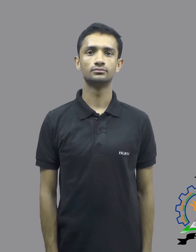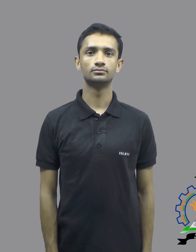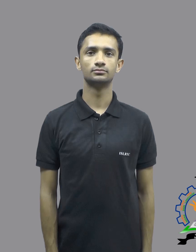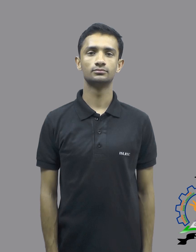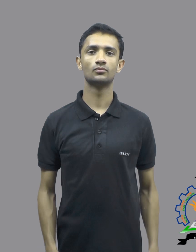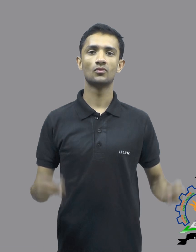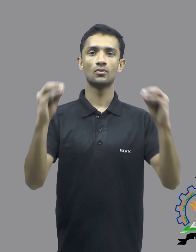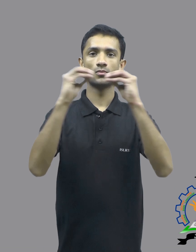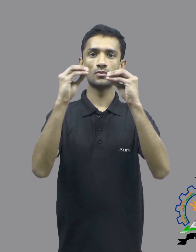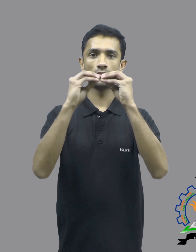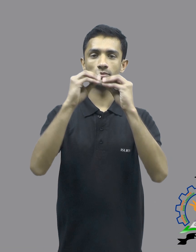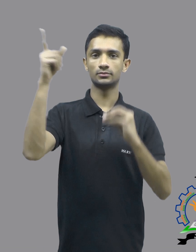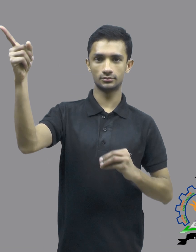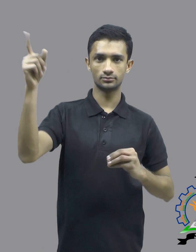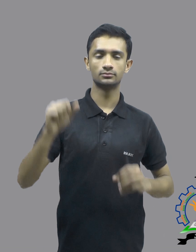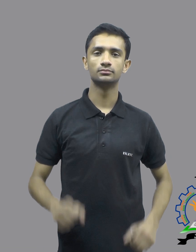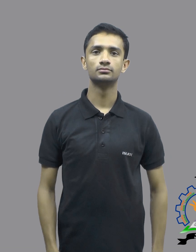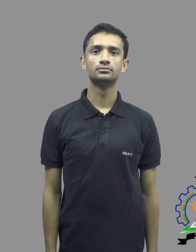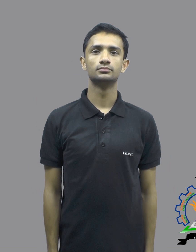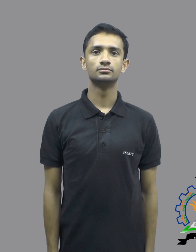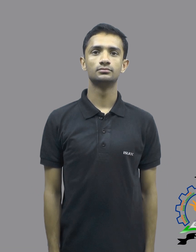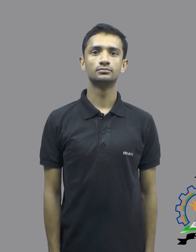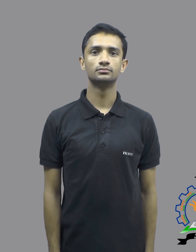Mumbai